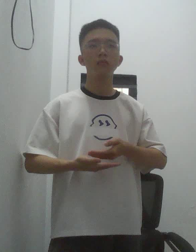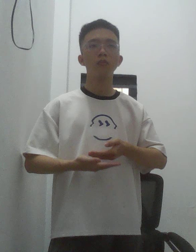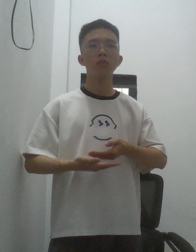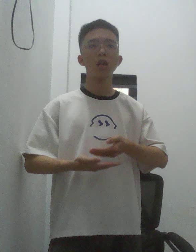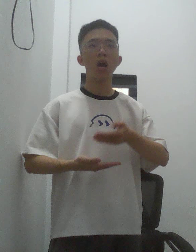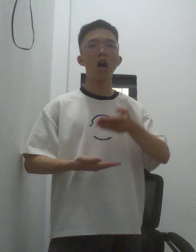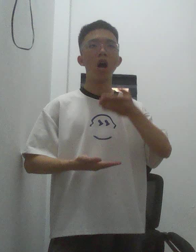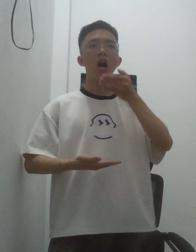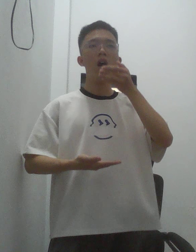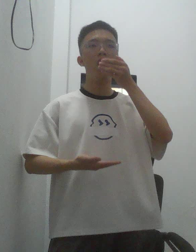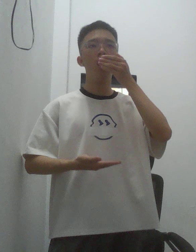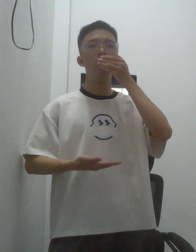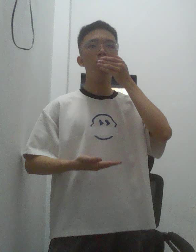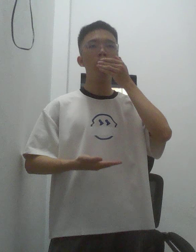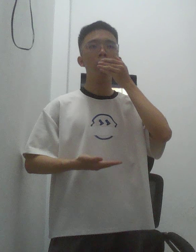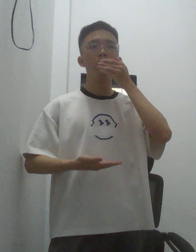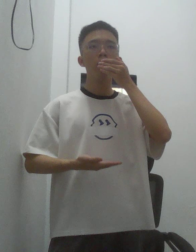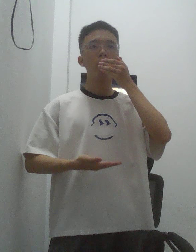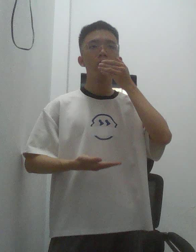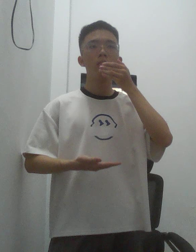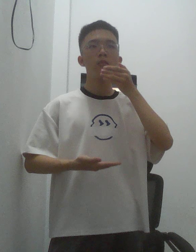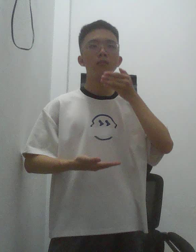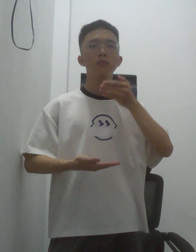sup